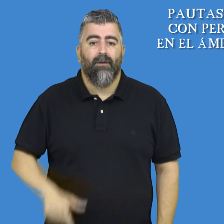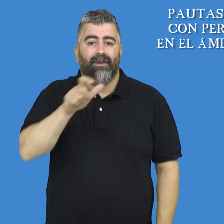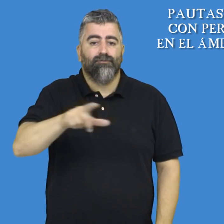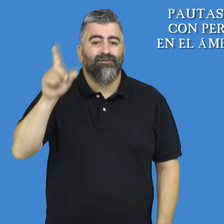persona